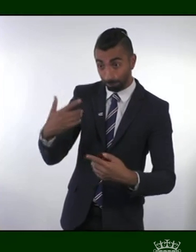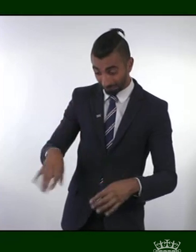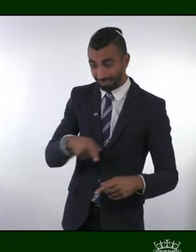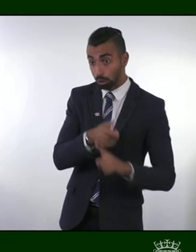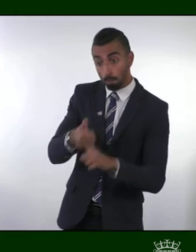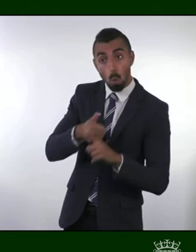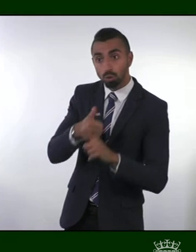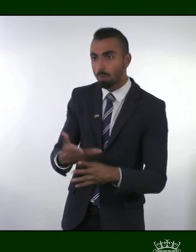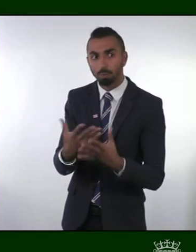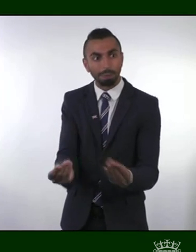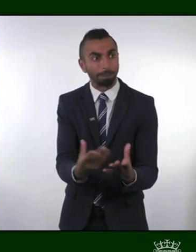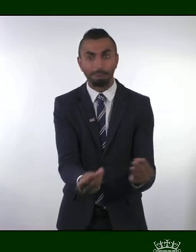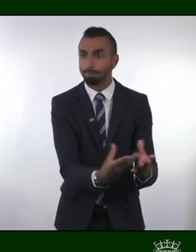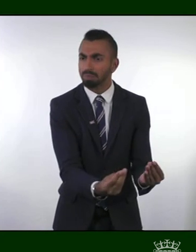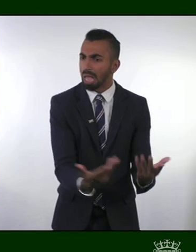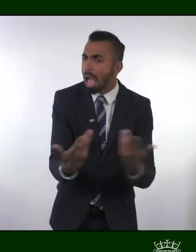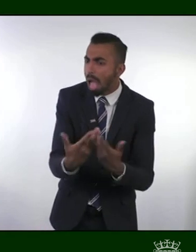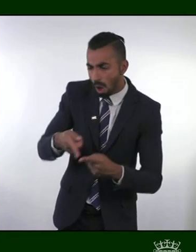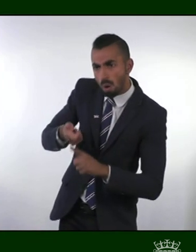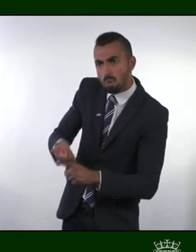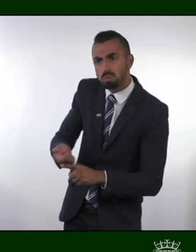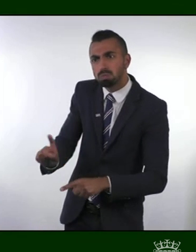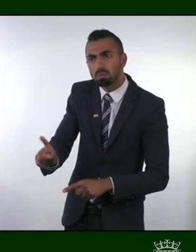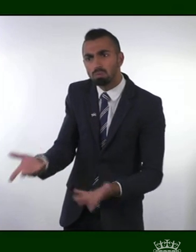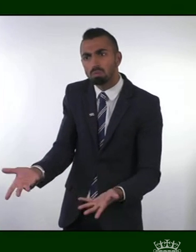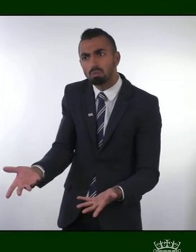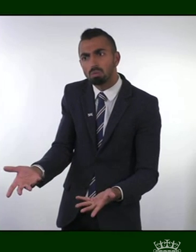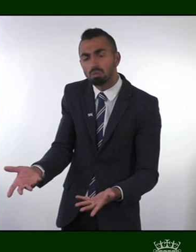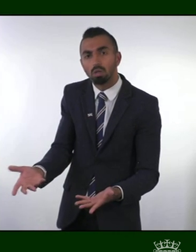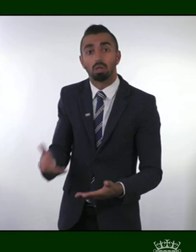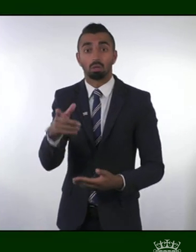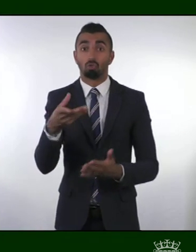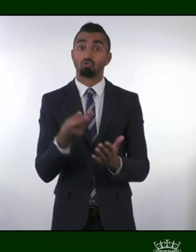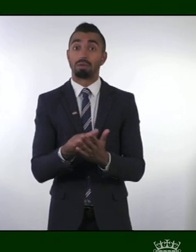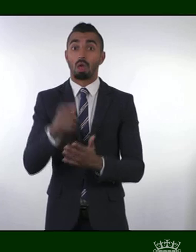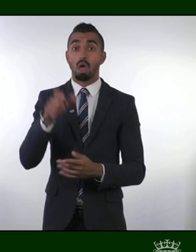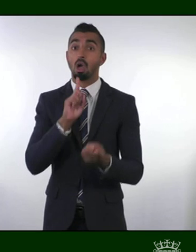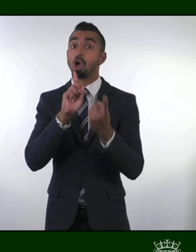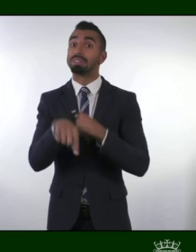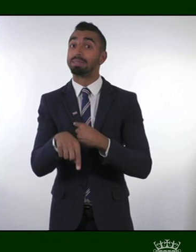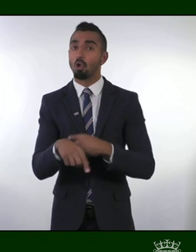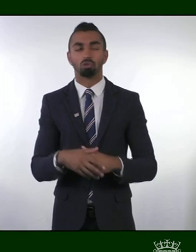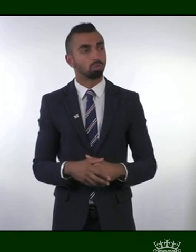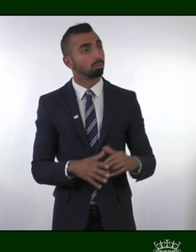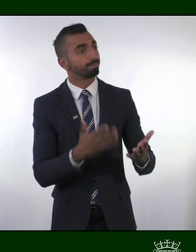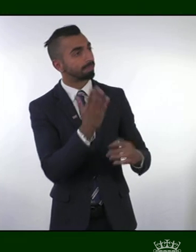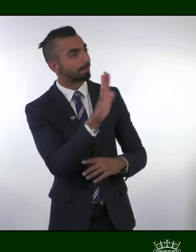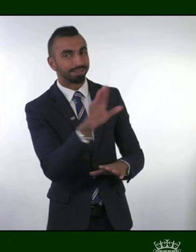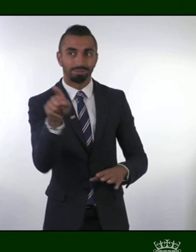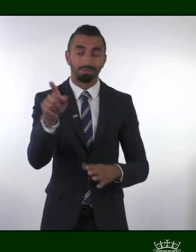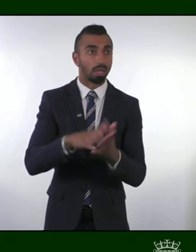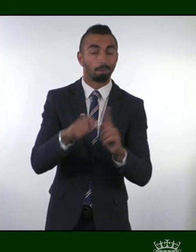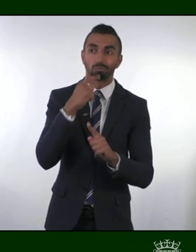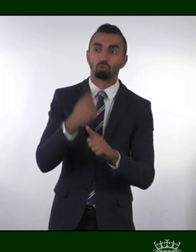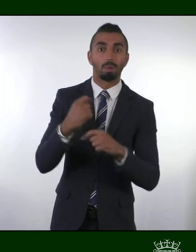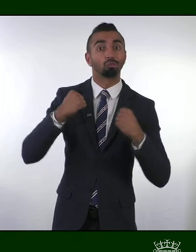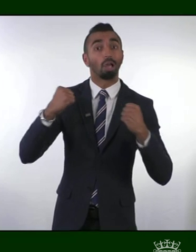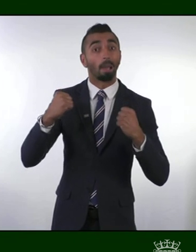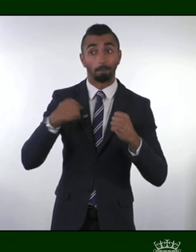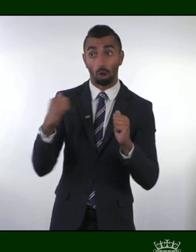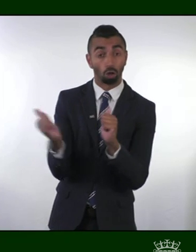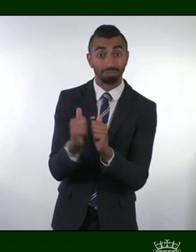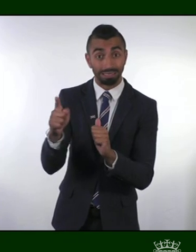I thank my honourable Friend for that. I wholeheartedly agree with him about gyms, and have hope on that, as the Prime Minister has indicated previously that he is keen to see progress made there.